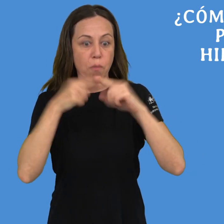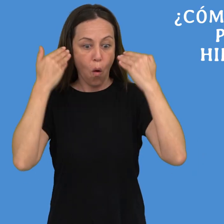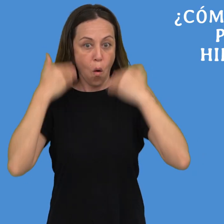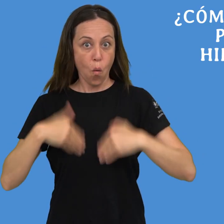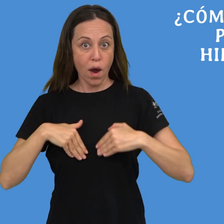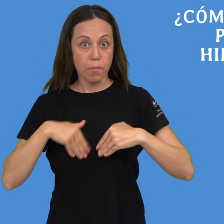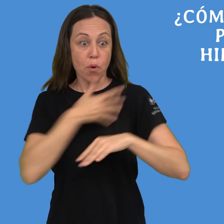cuerpo